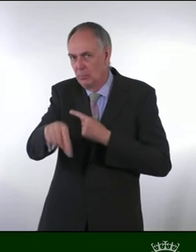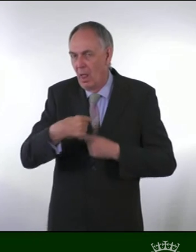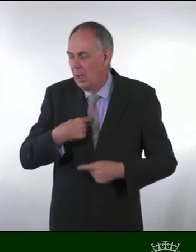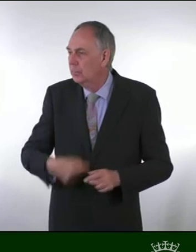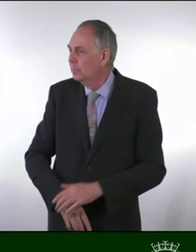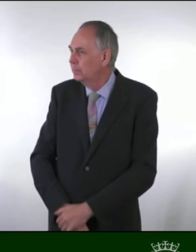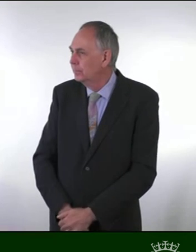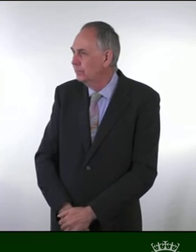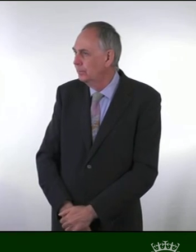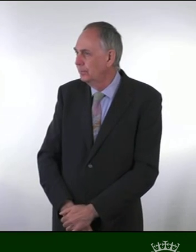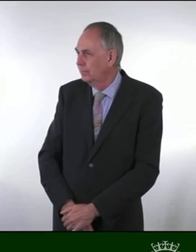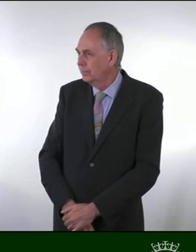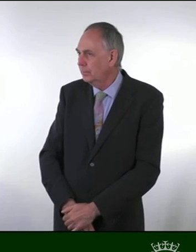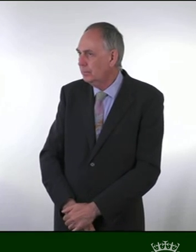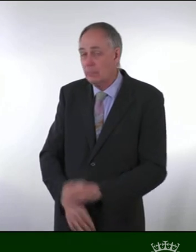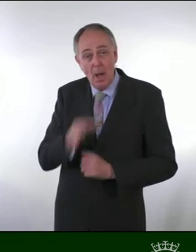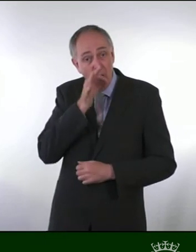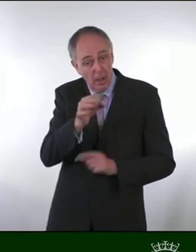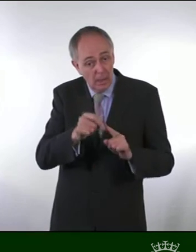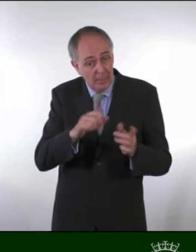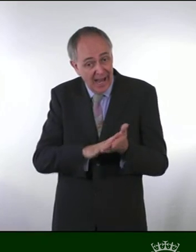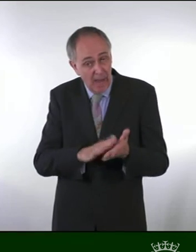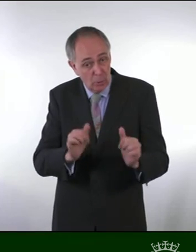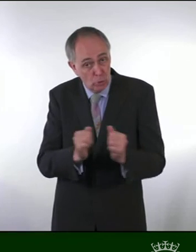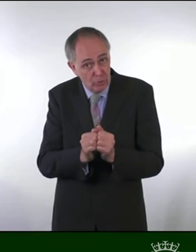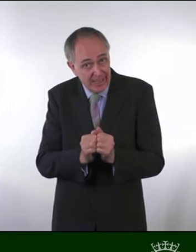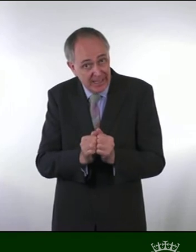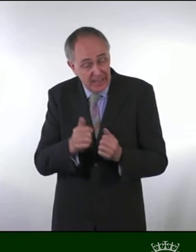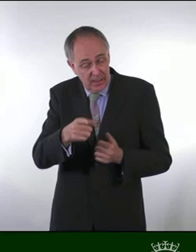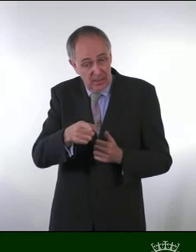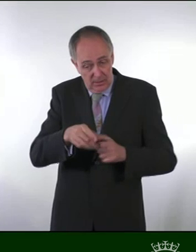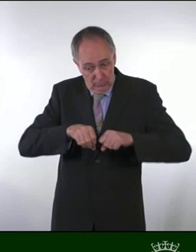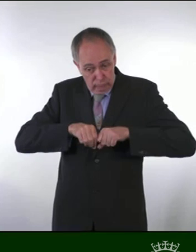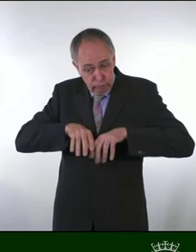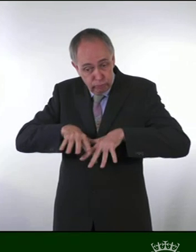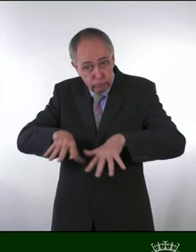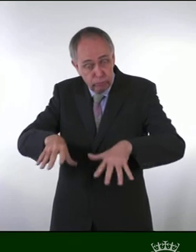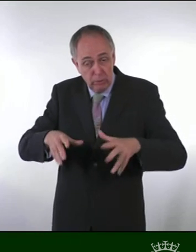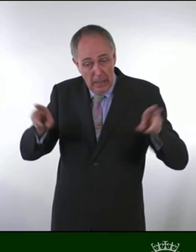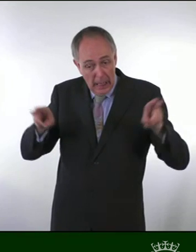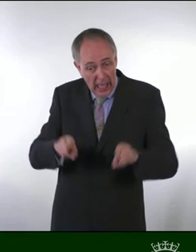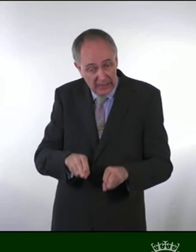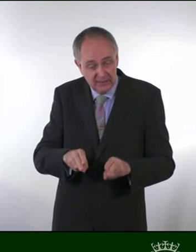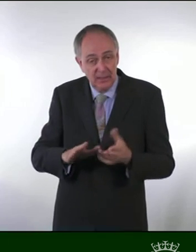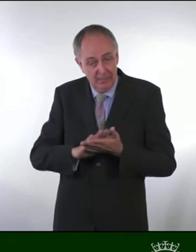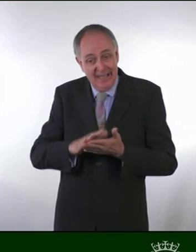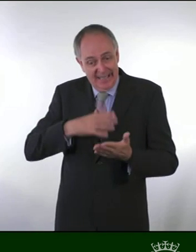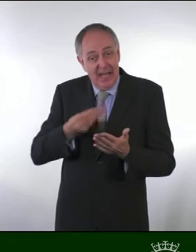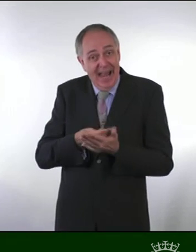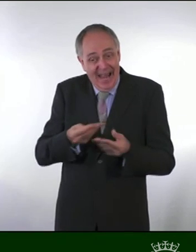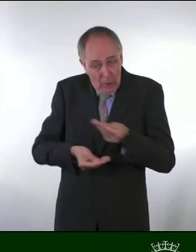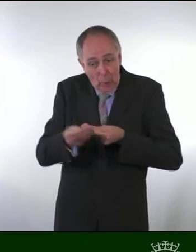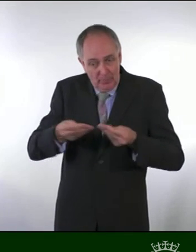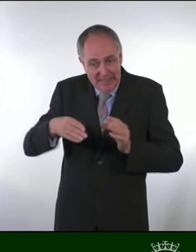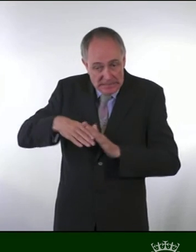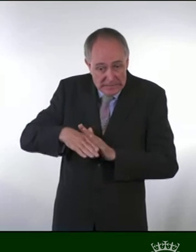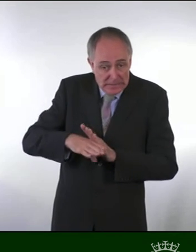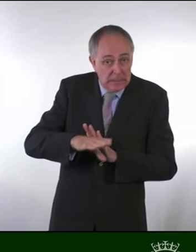Does the Prime Minister agree that as we exit the pandemic, it is critical that we not only stimulate the UK economy, but also start the important process of levelling up?